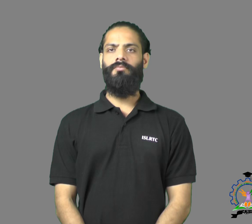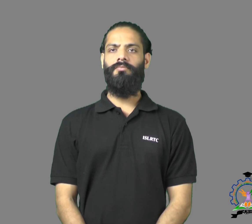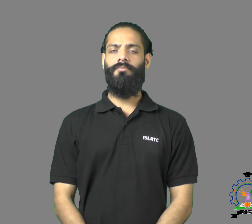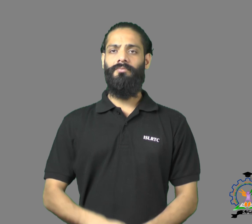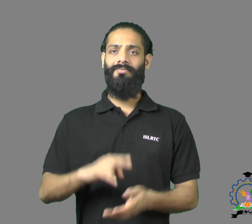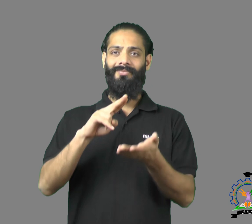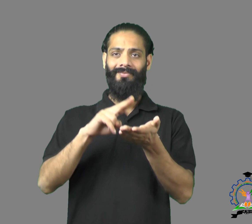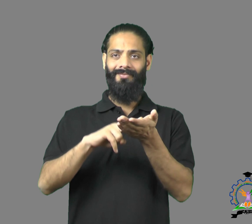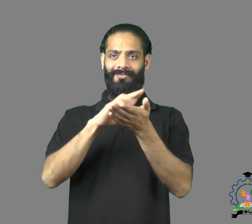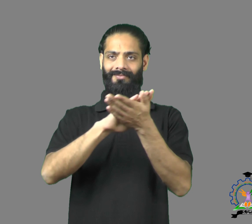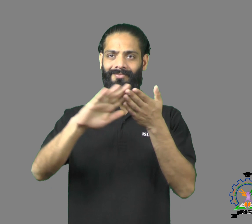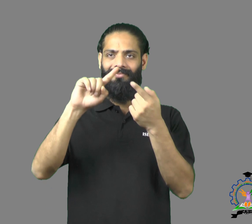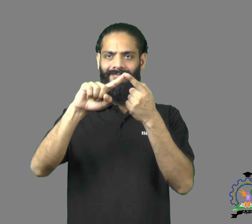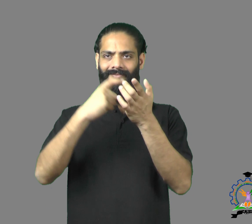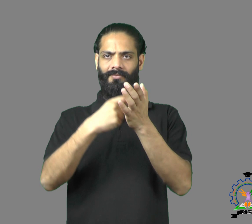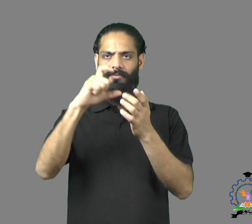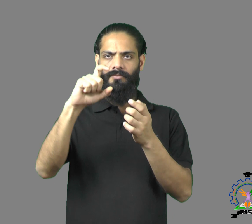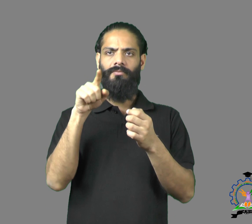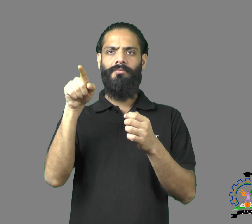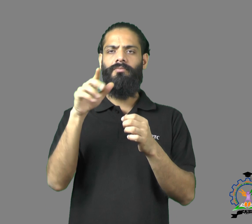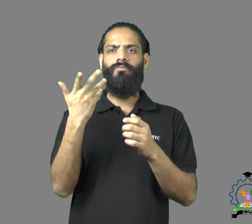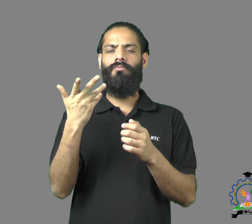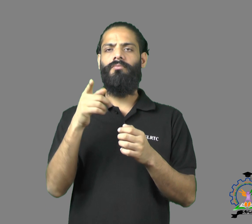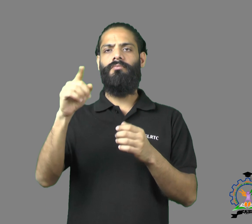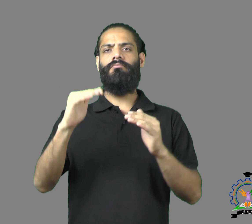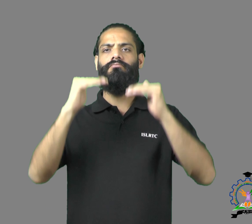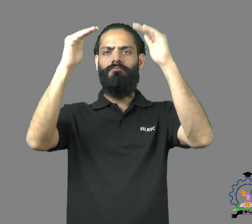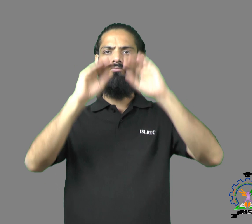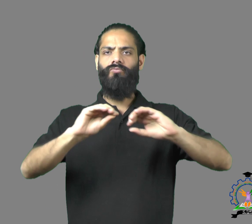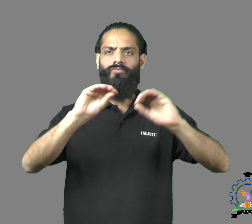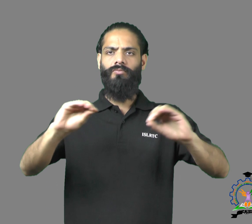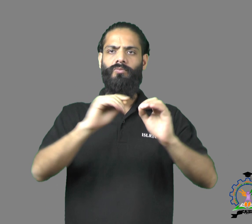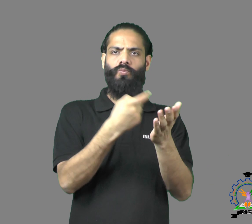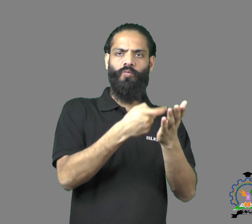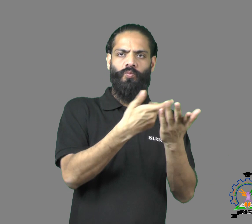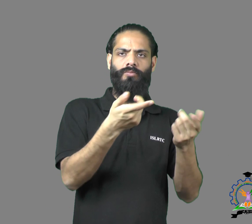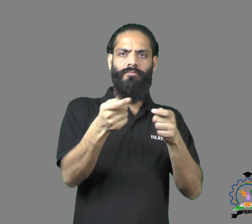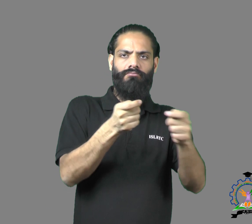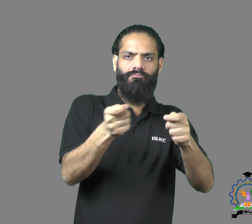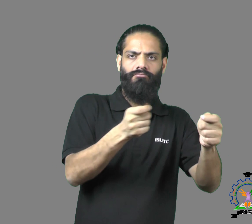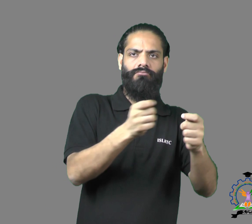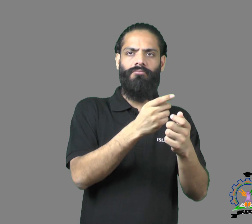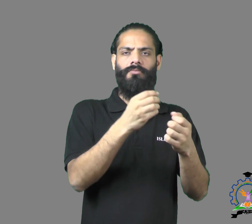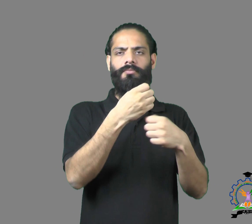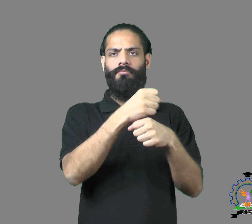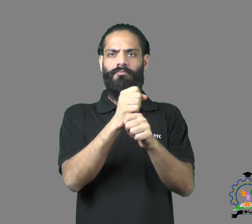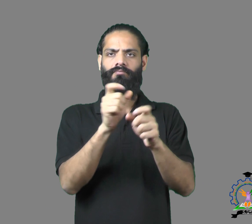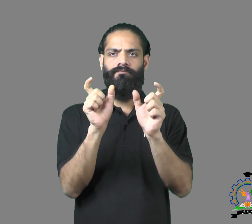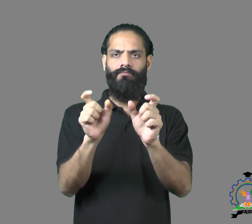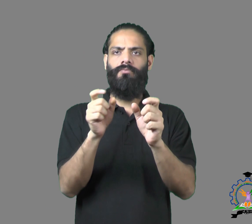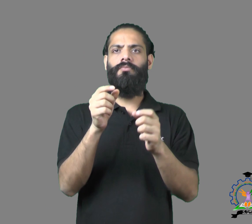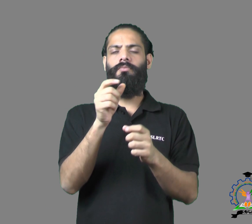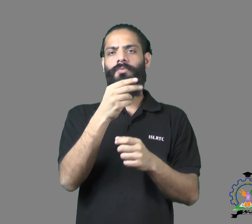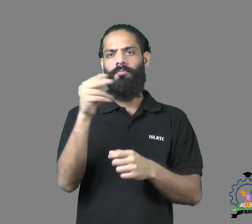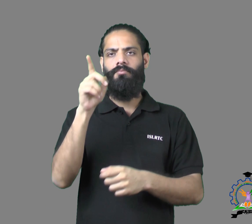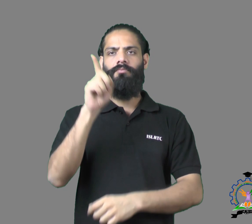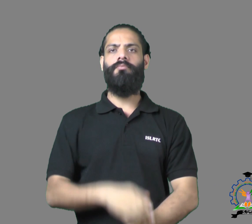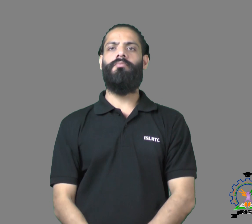National Higher Education Regulatory Council (NHERC)